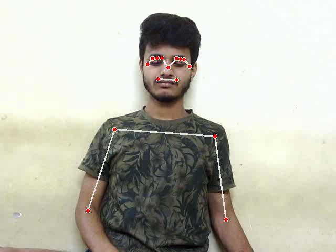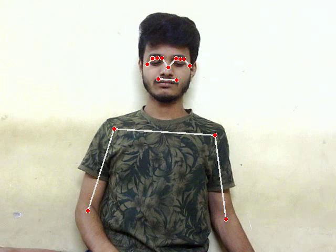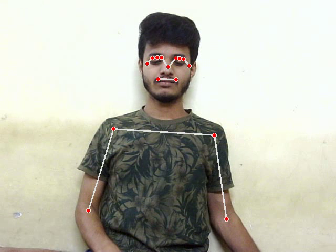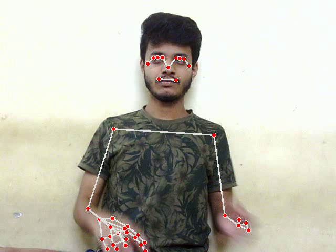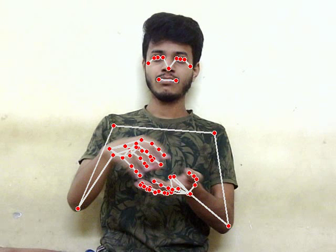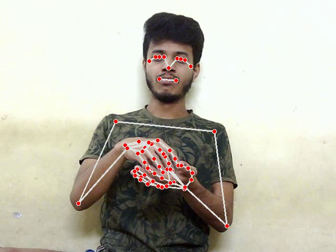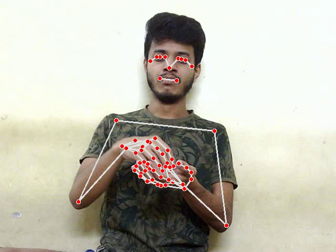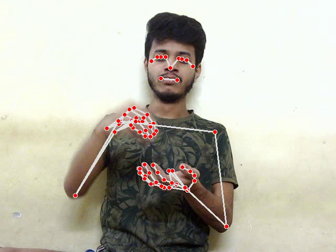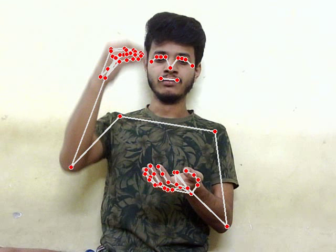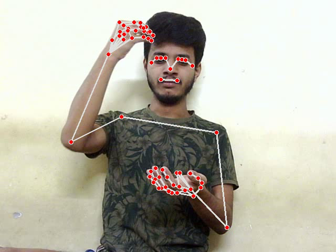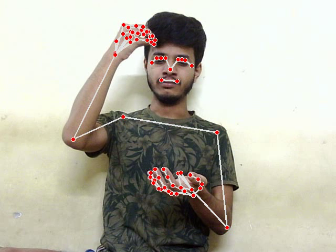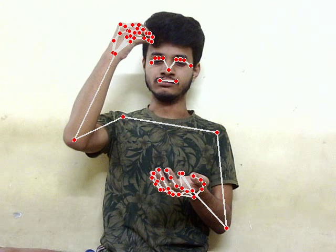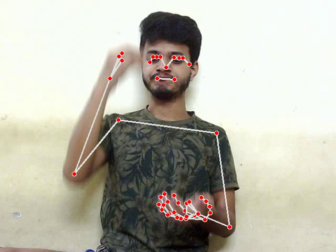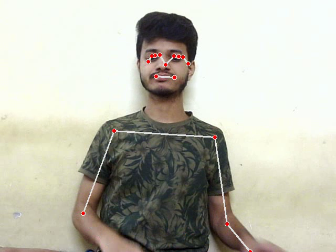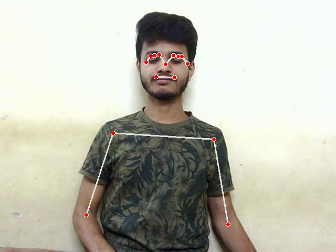learn